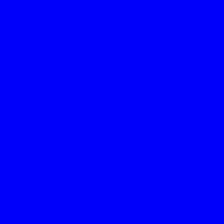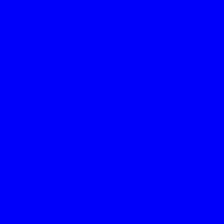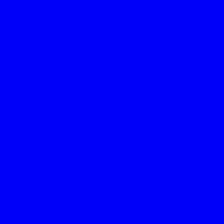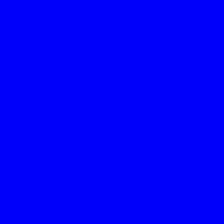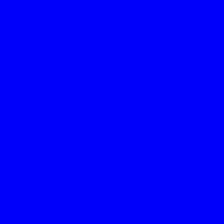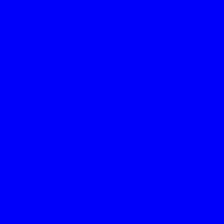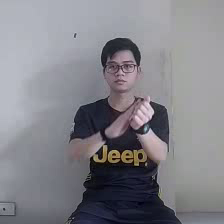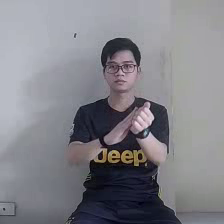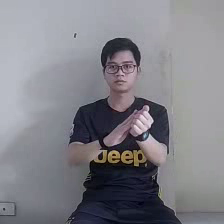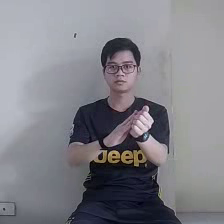An ủi